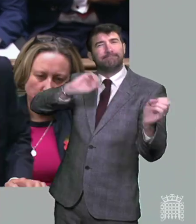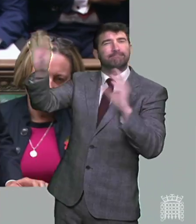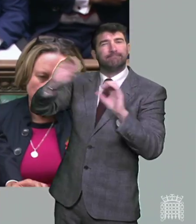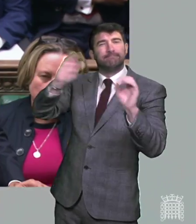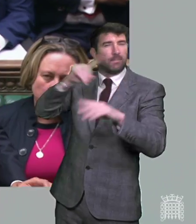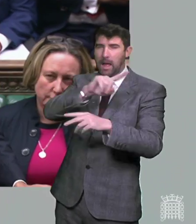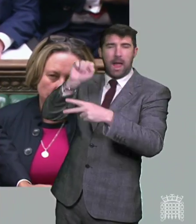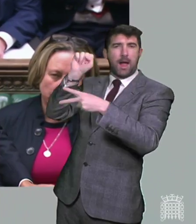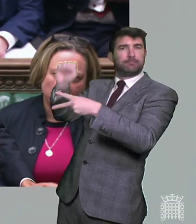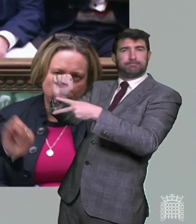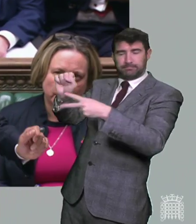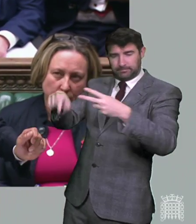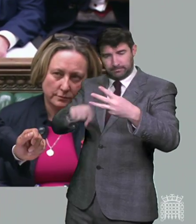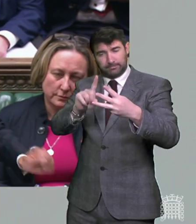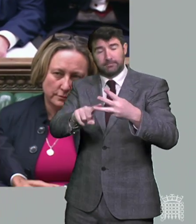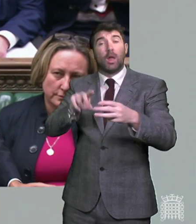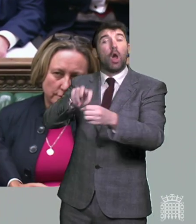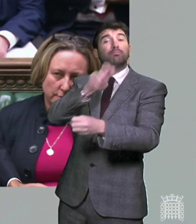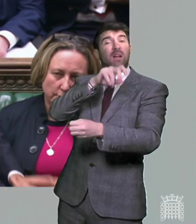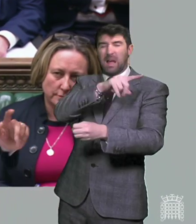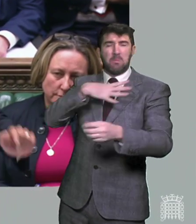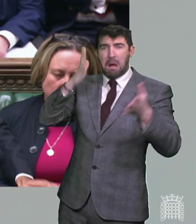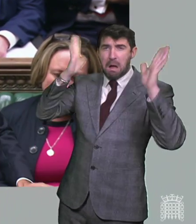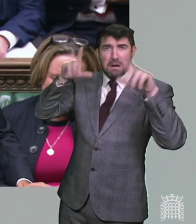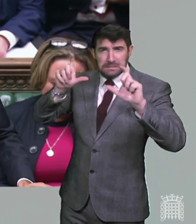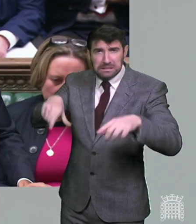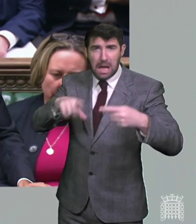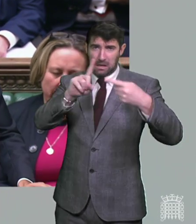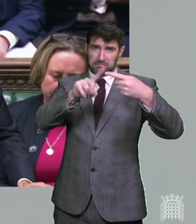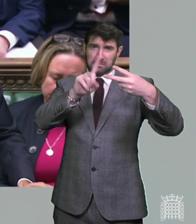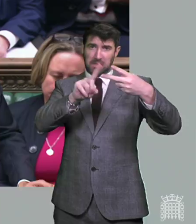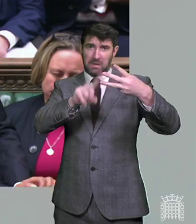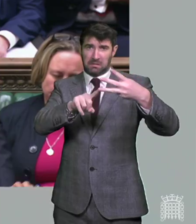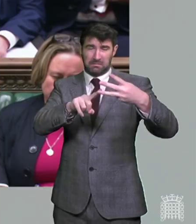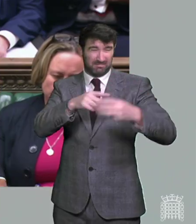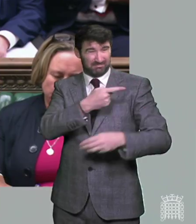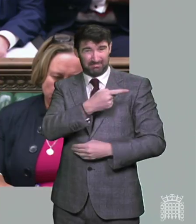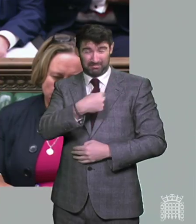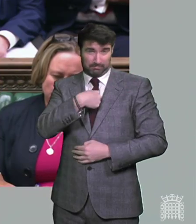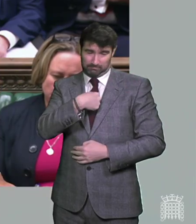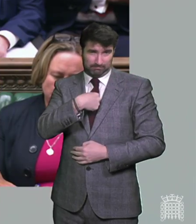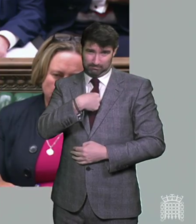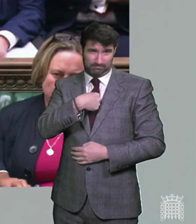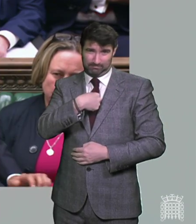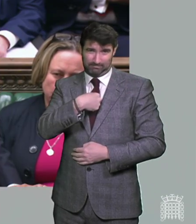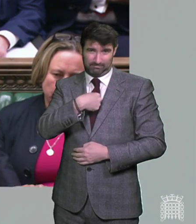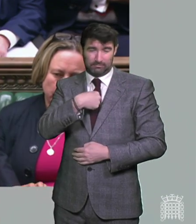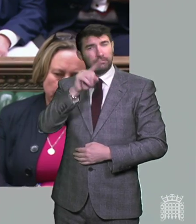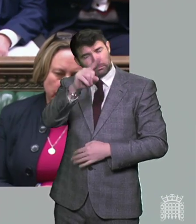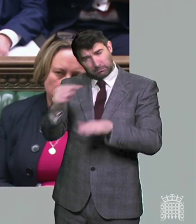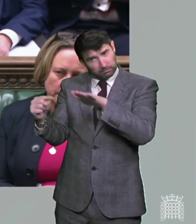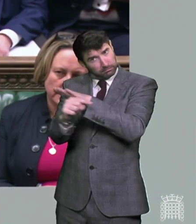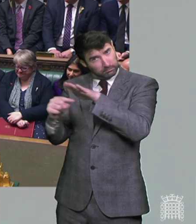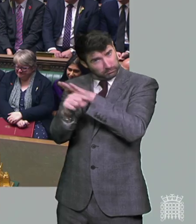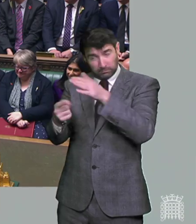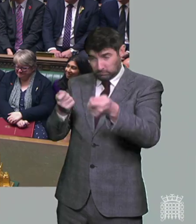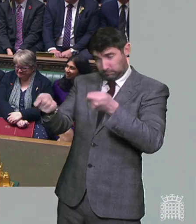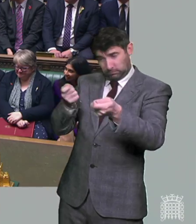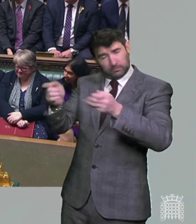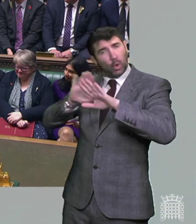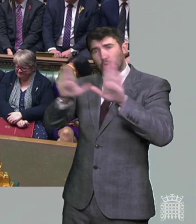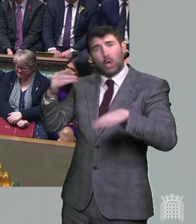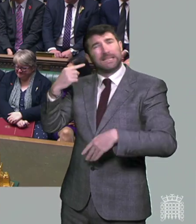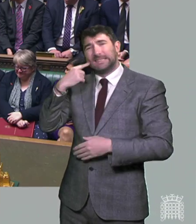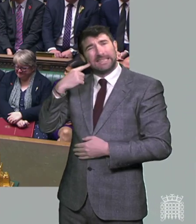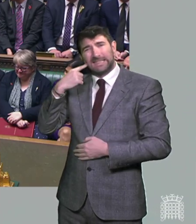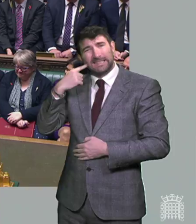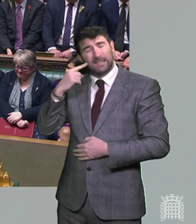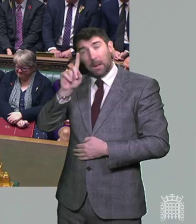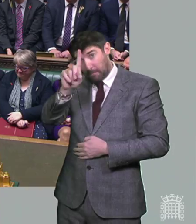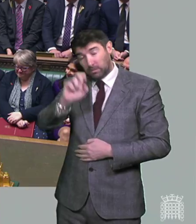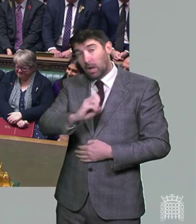Border control is a serious, complex issue, but not only does the Labour party not have a plan; it has opposed every single measure that we have taken to solve the problem.